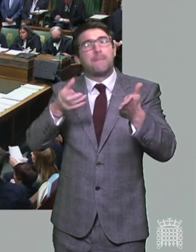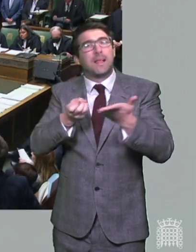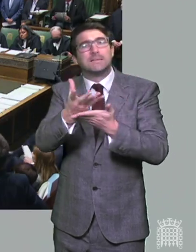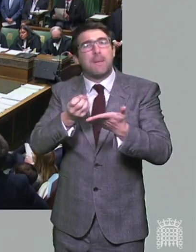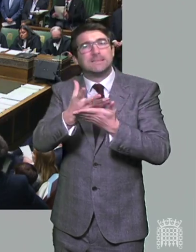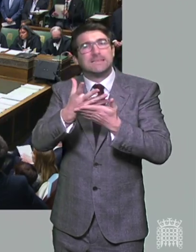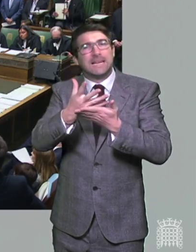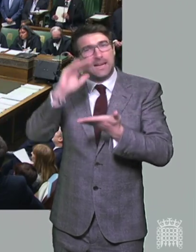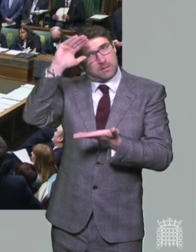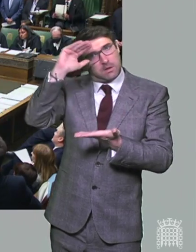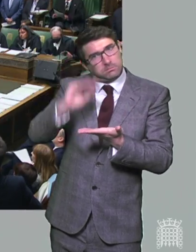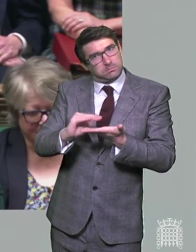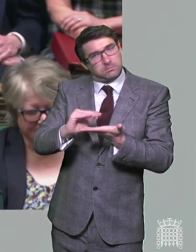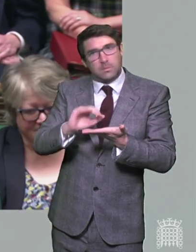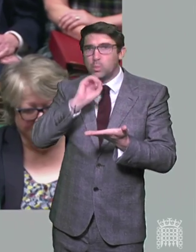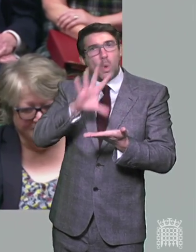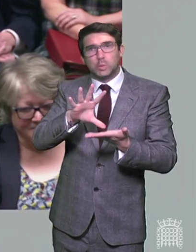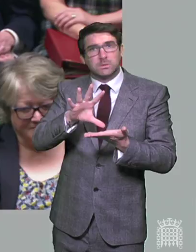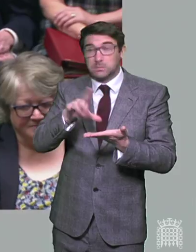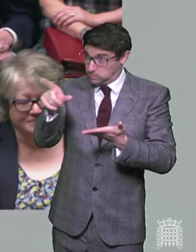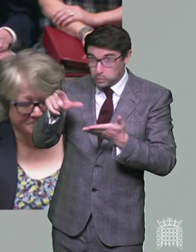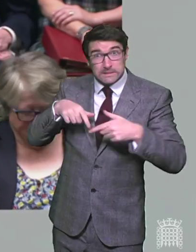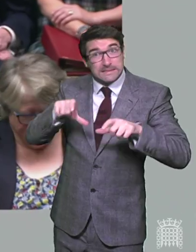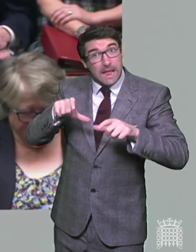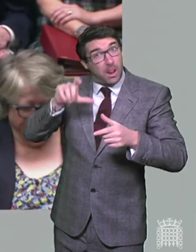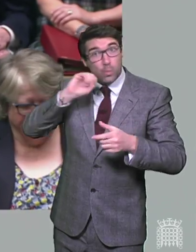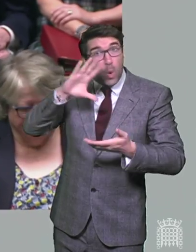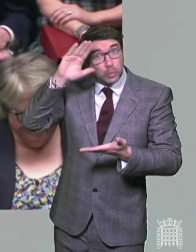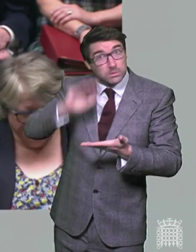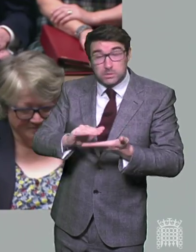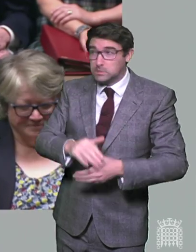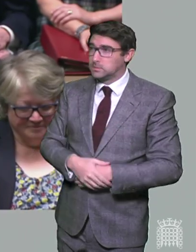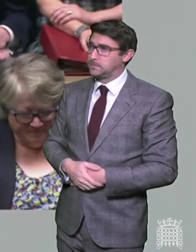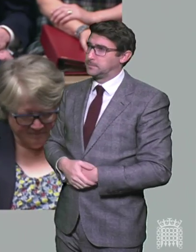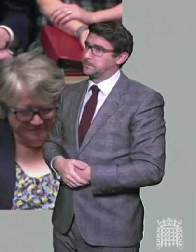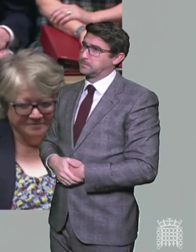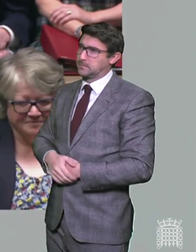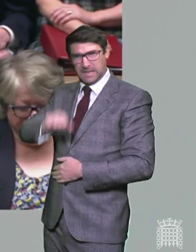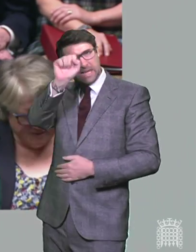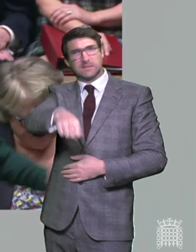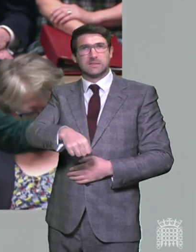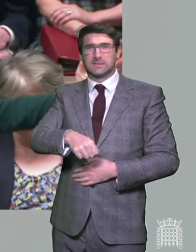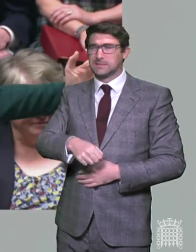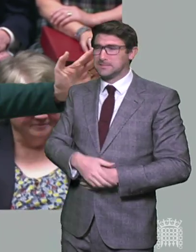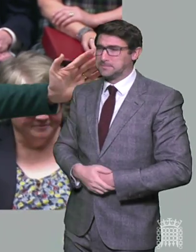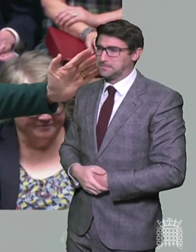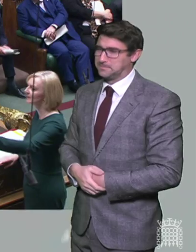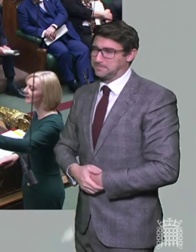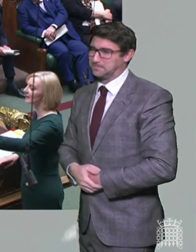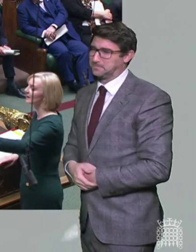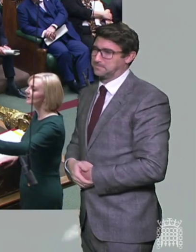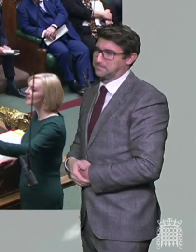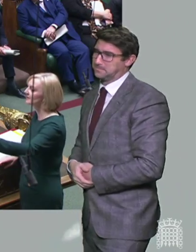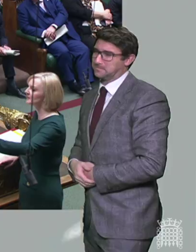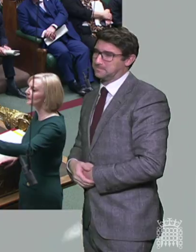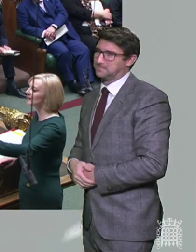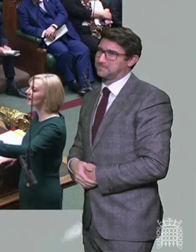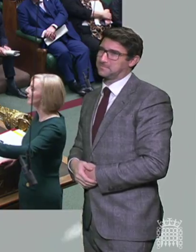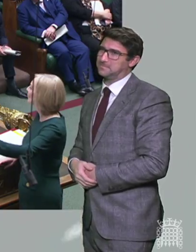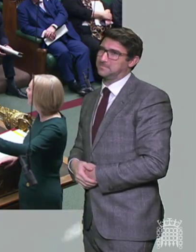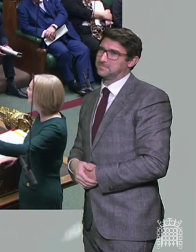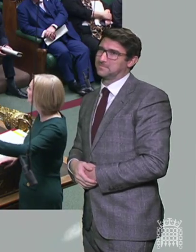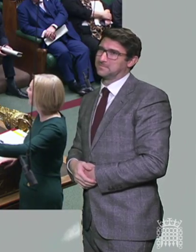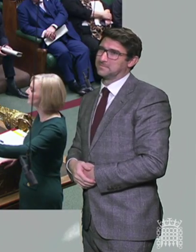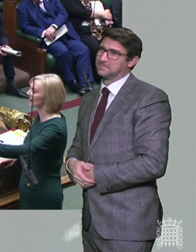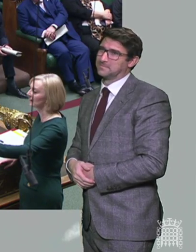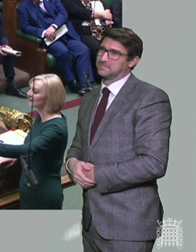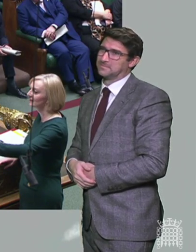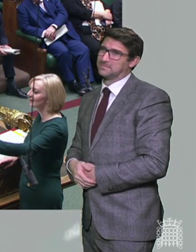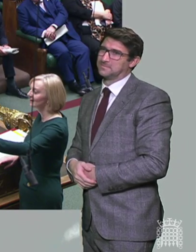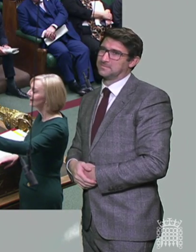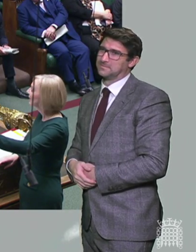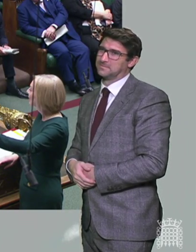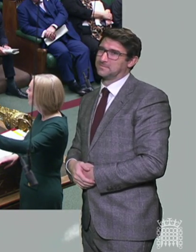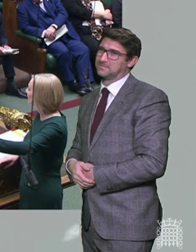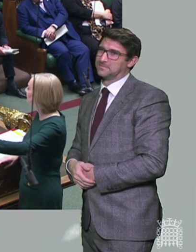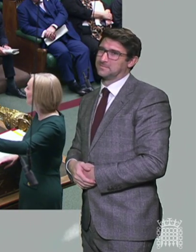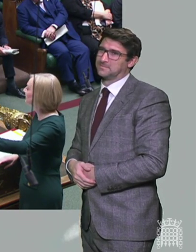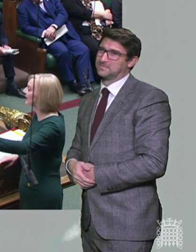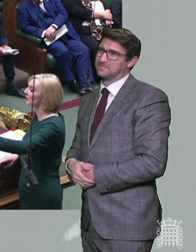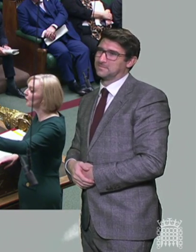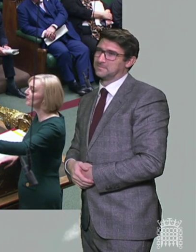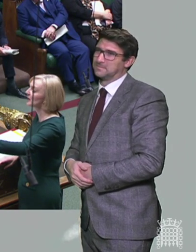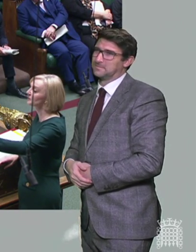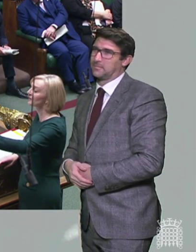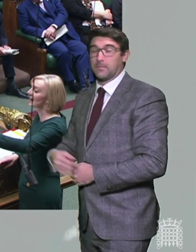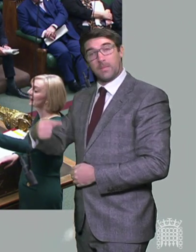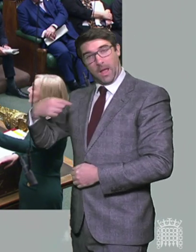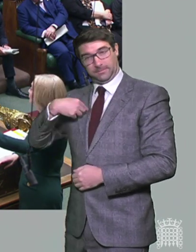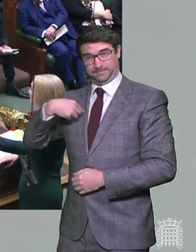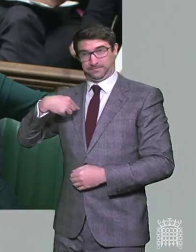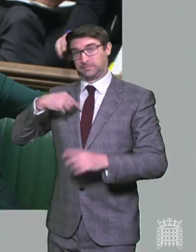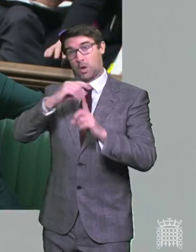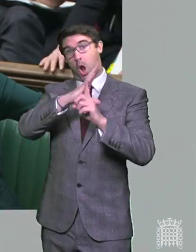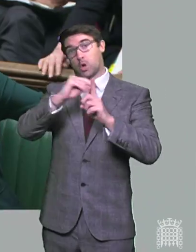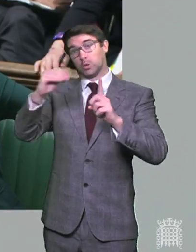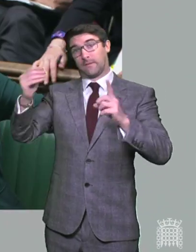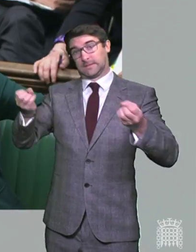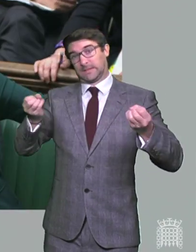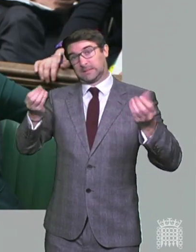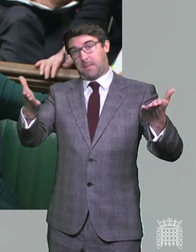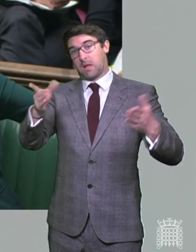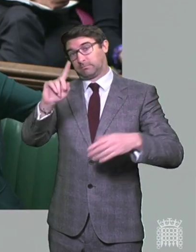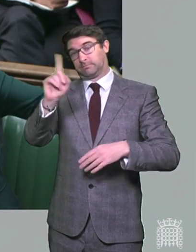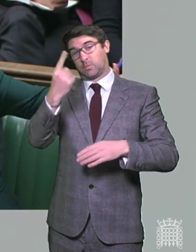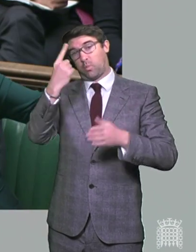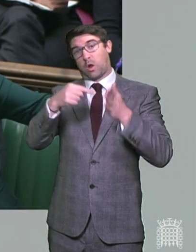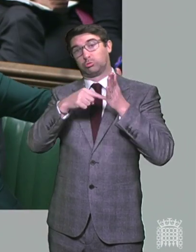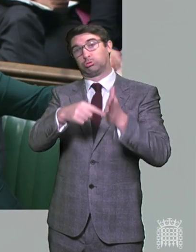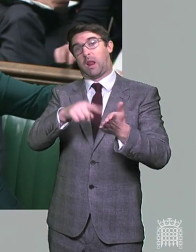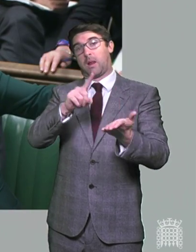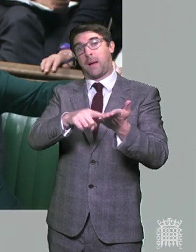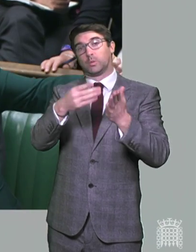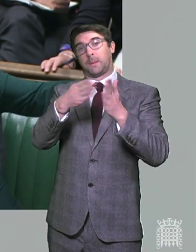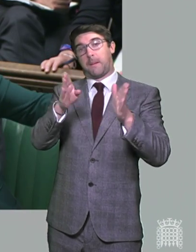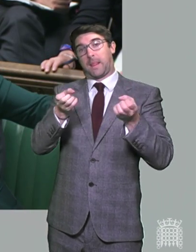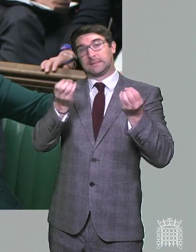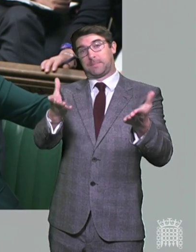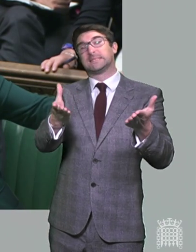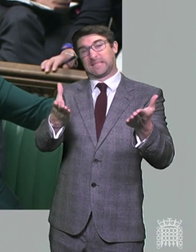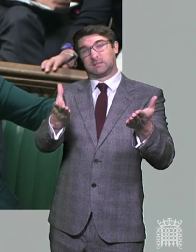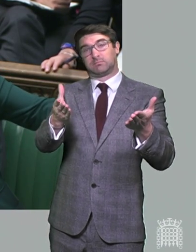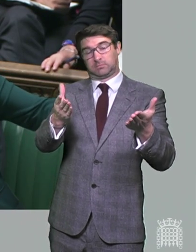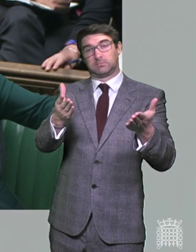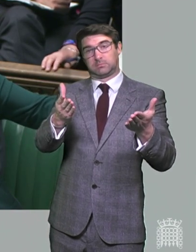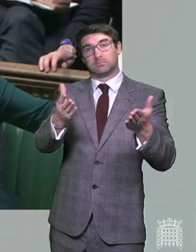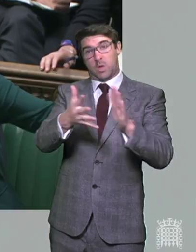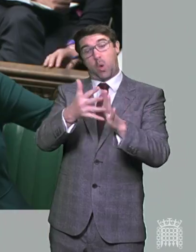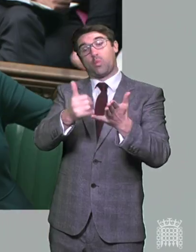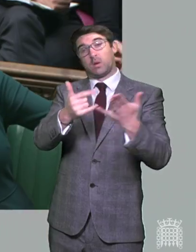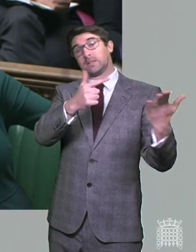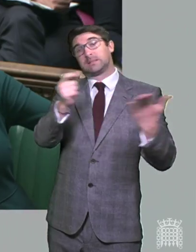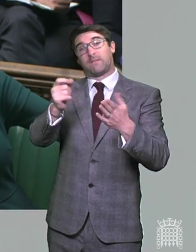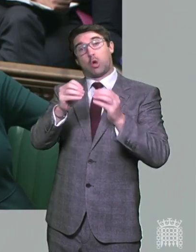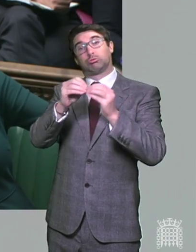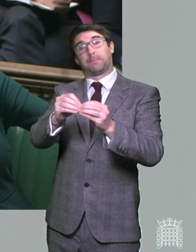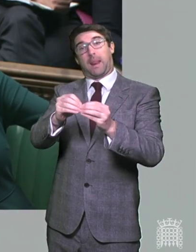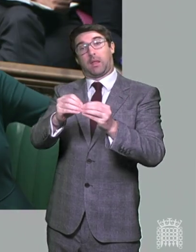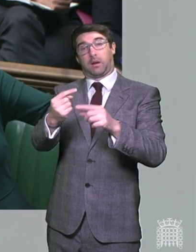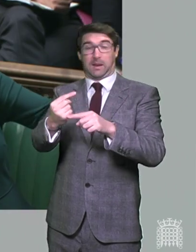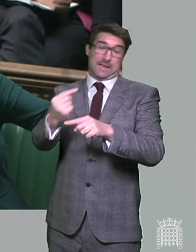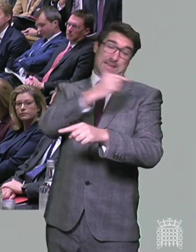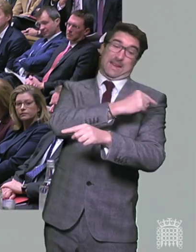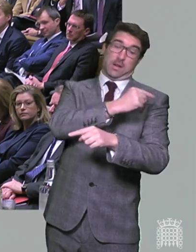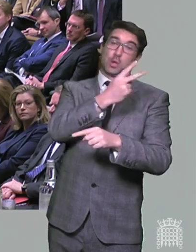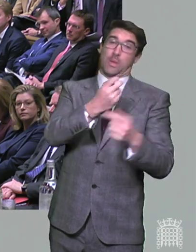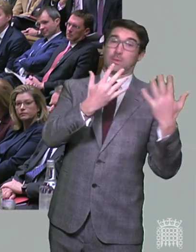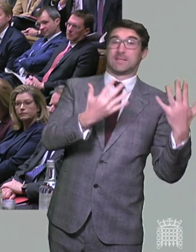Absolutely. Look, we have almost £1 trillion of public spending, and we were spending £700 billion back in 2010.